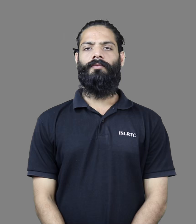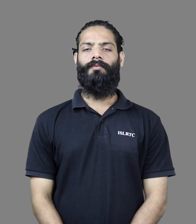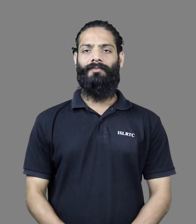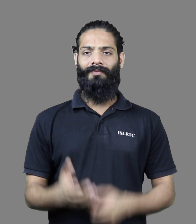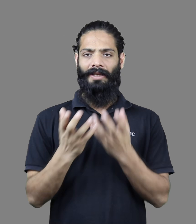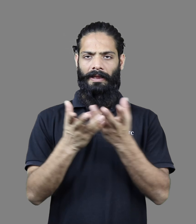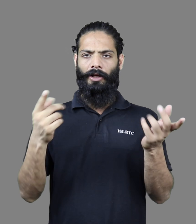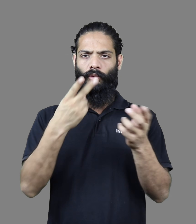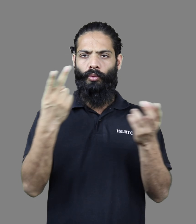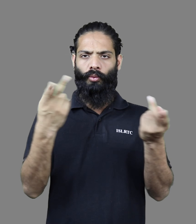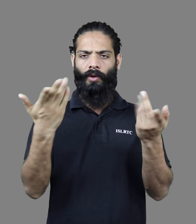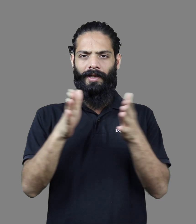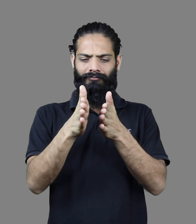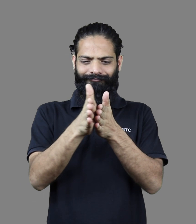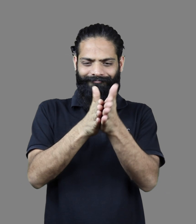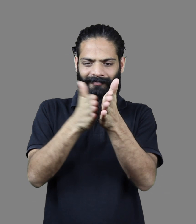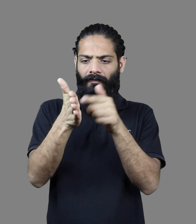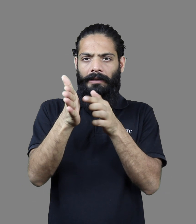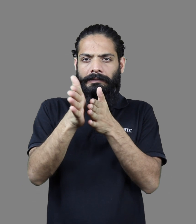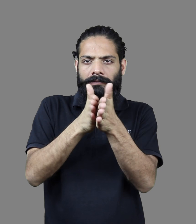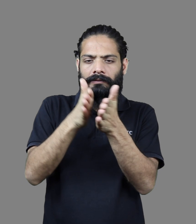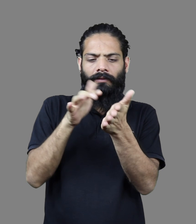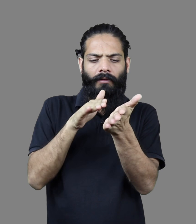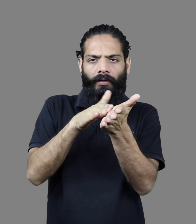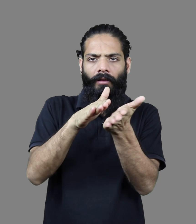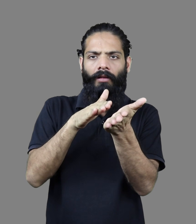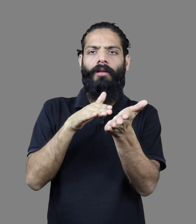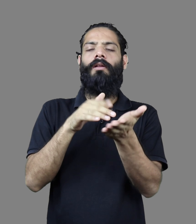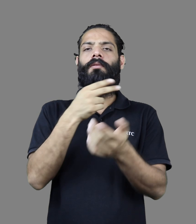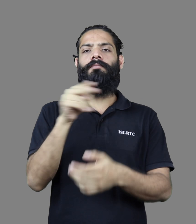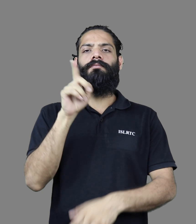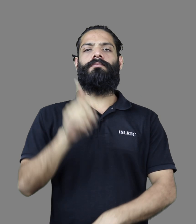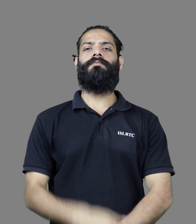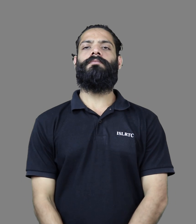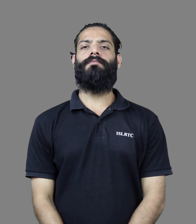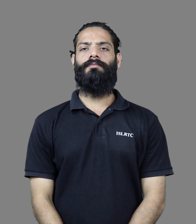Friction